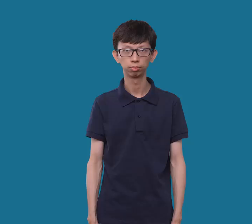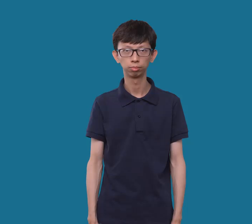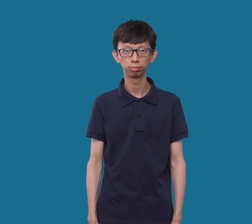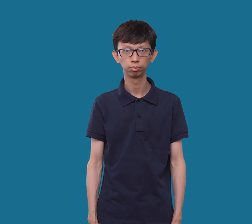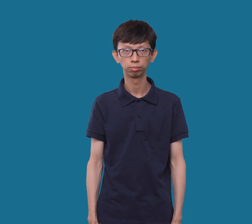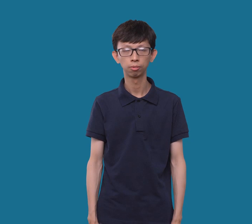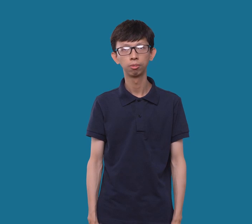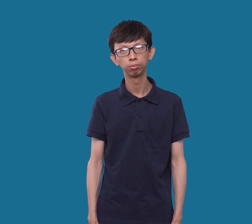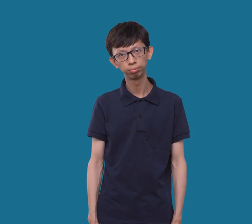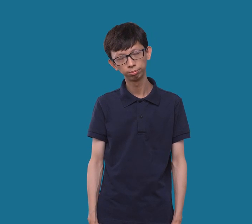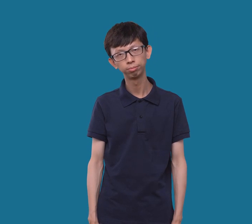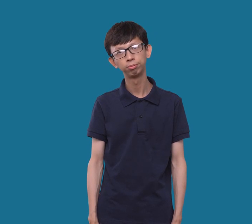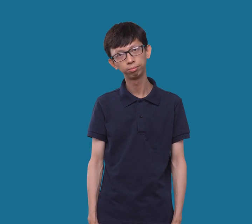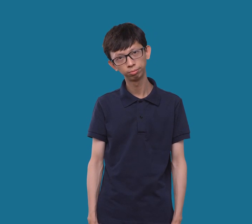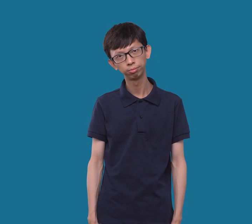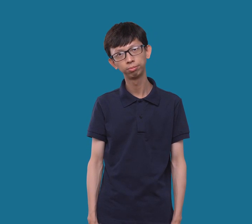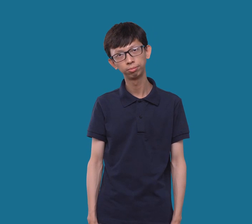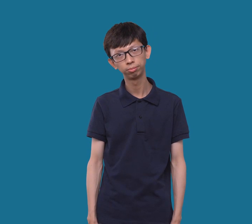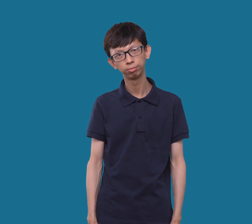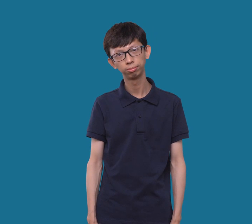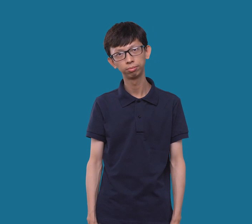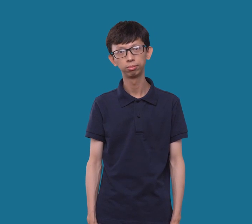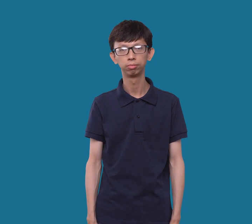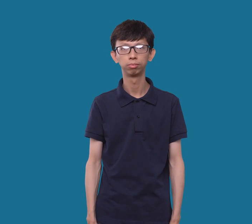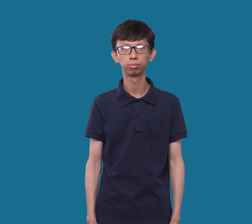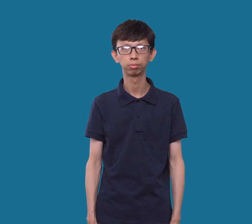gật gù